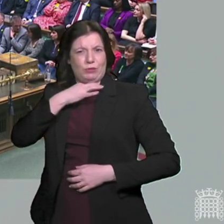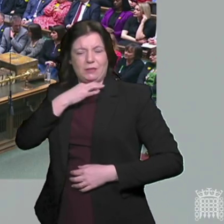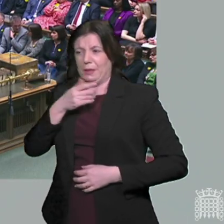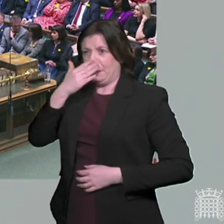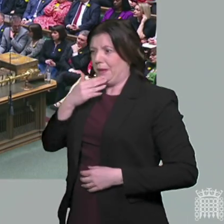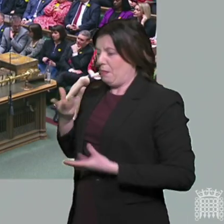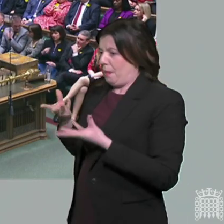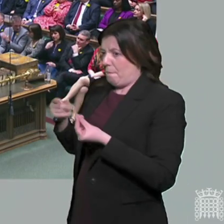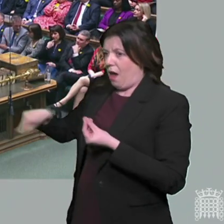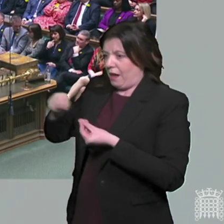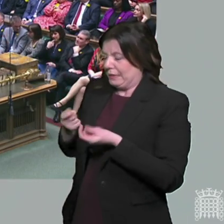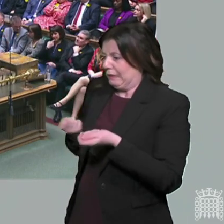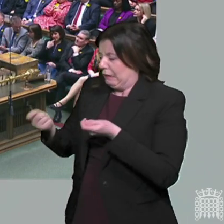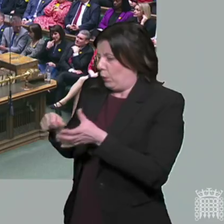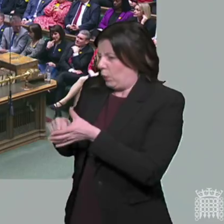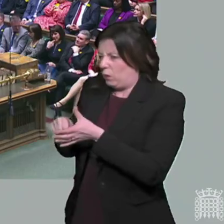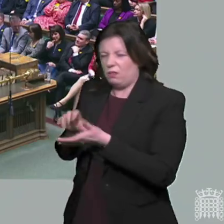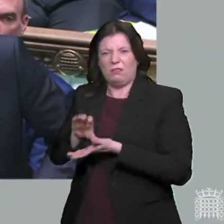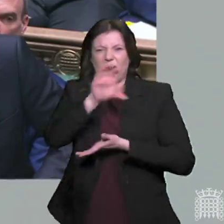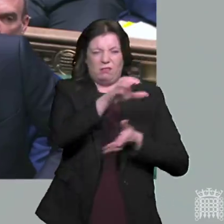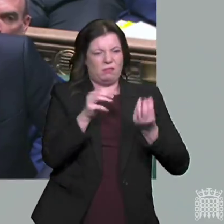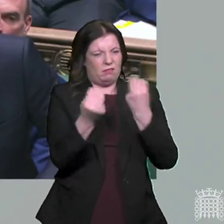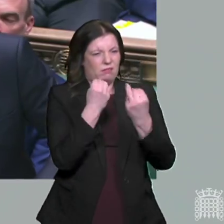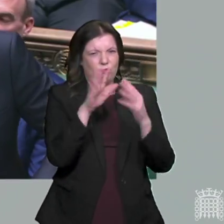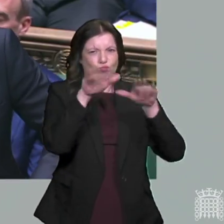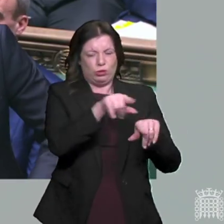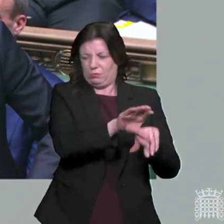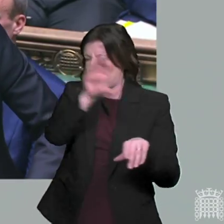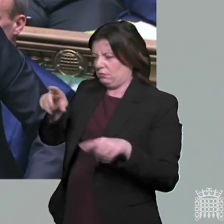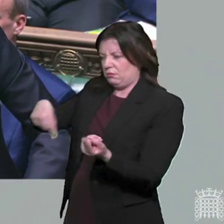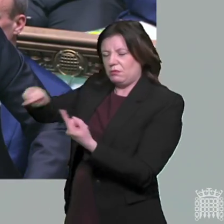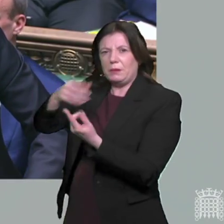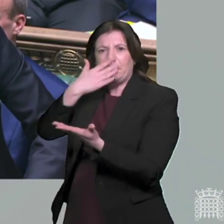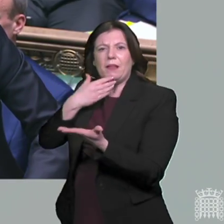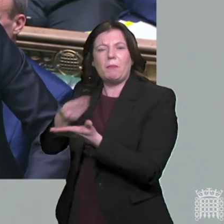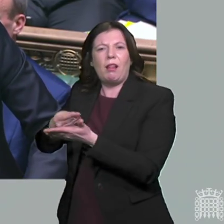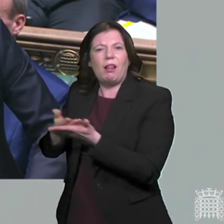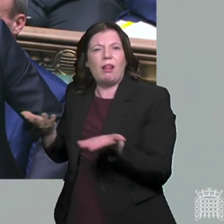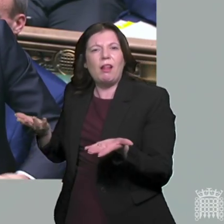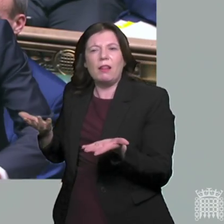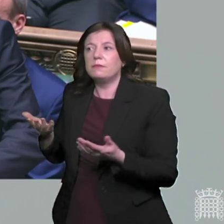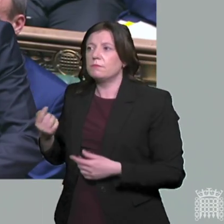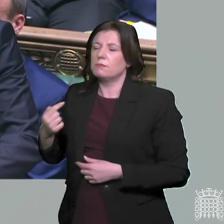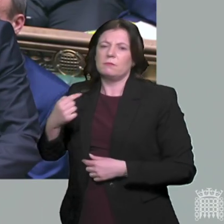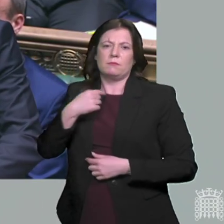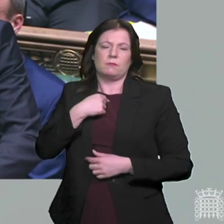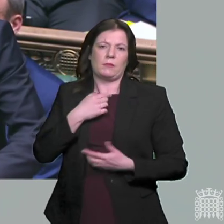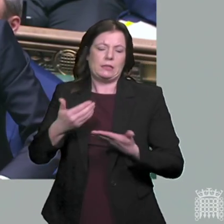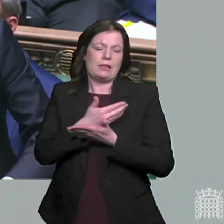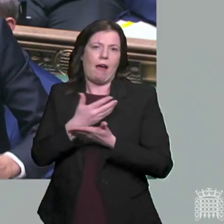Safety on our roads is our absolute priority, and we will do everything we can to make sure drivers do feel safe.